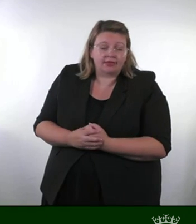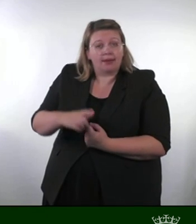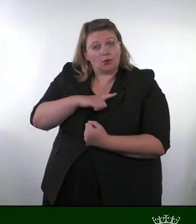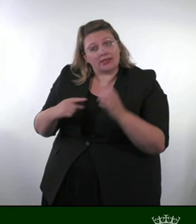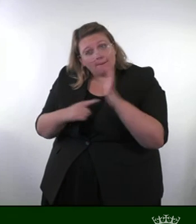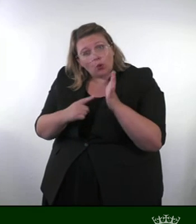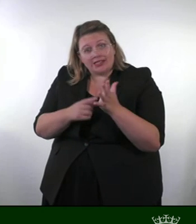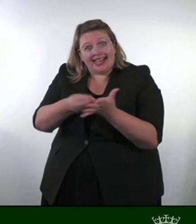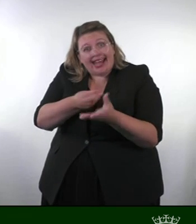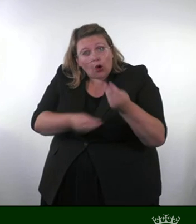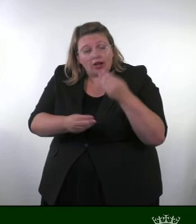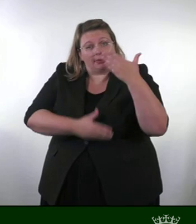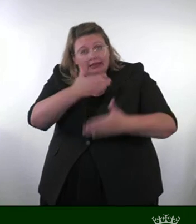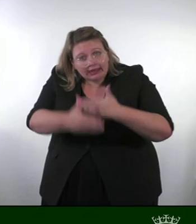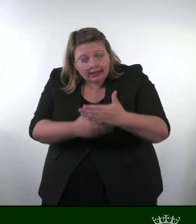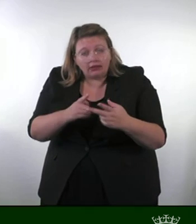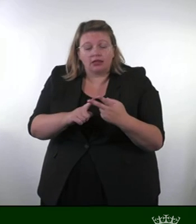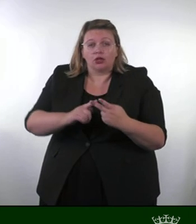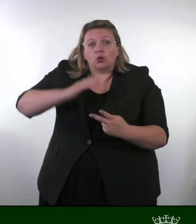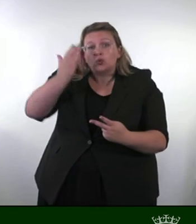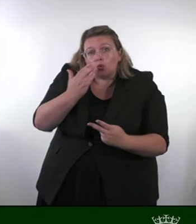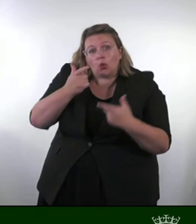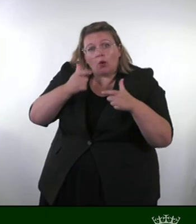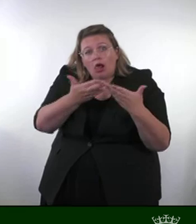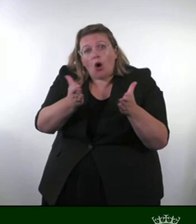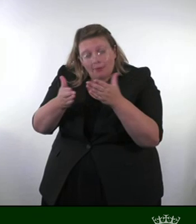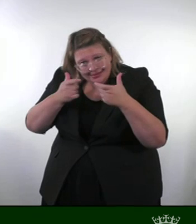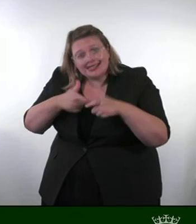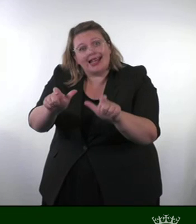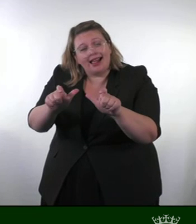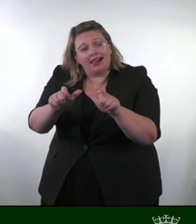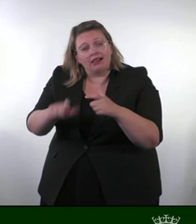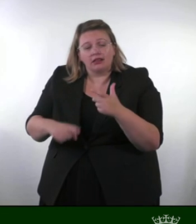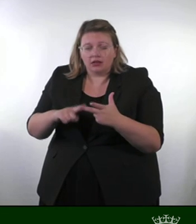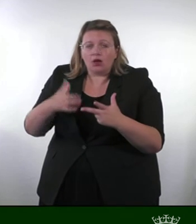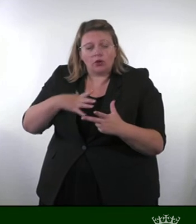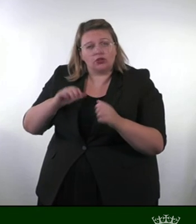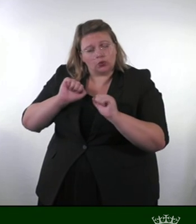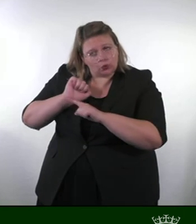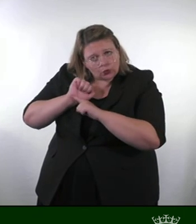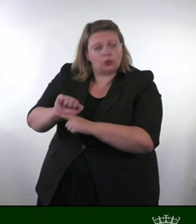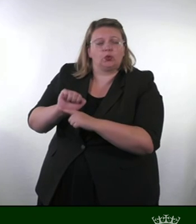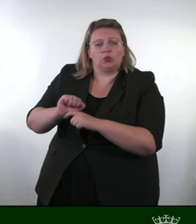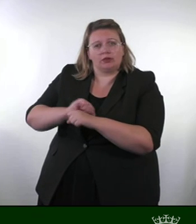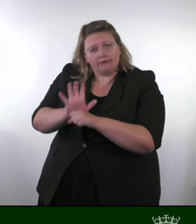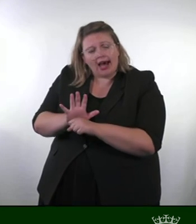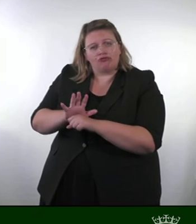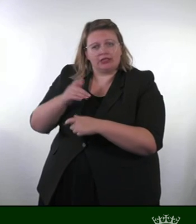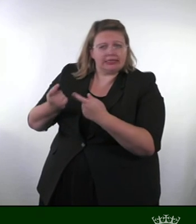economy going, that we can keep our schools open and keep this virus under control.